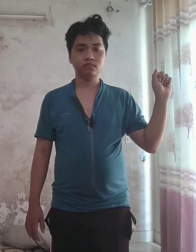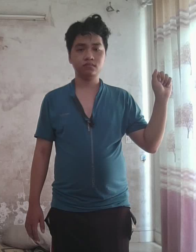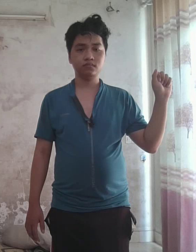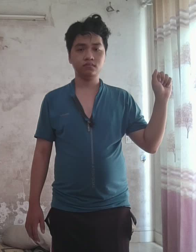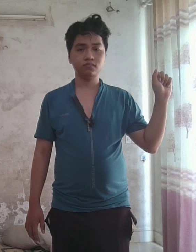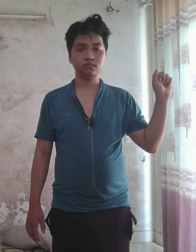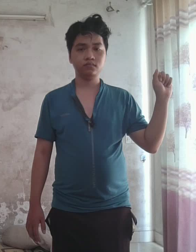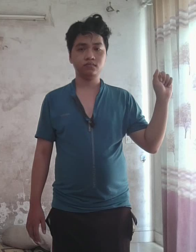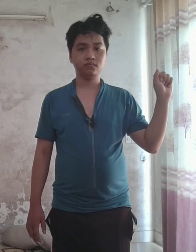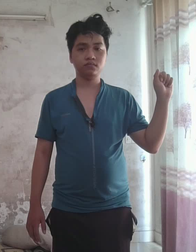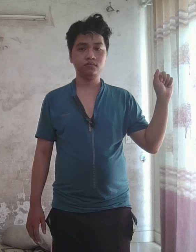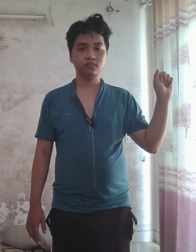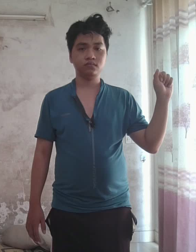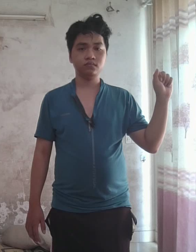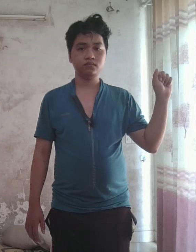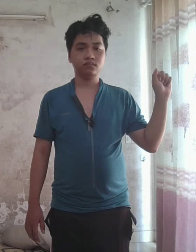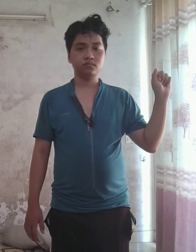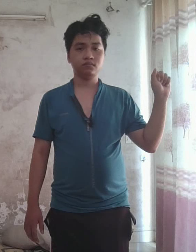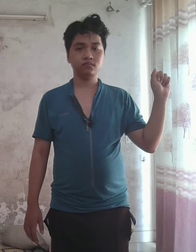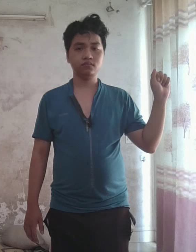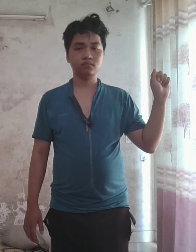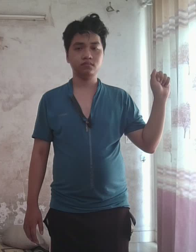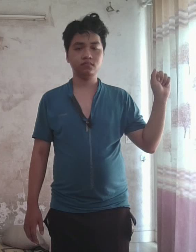a